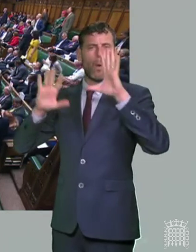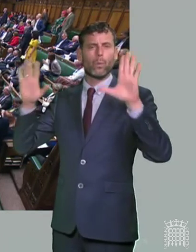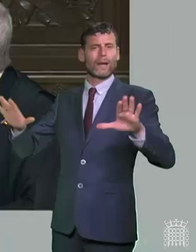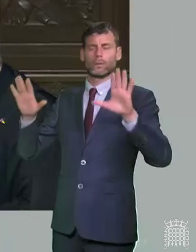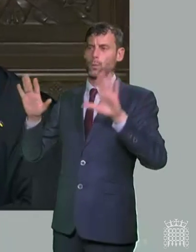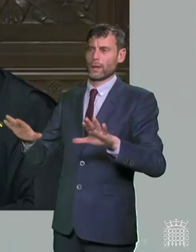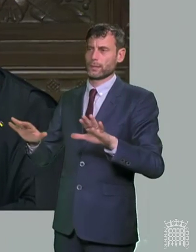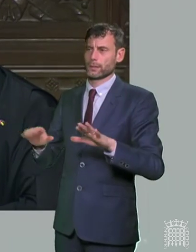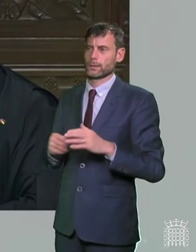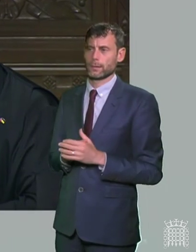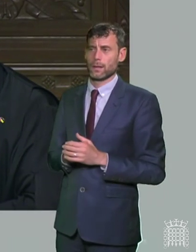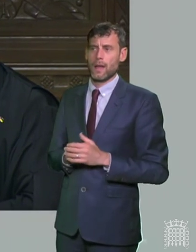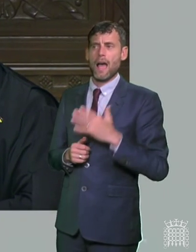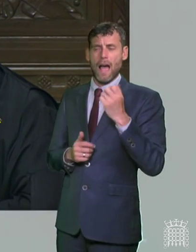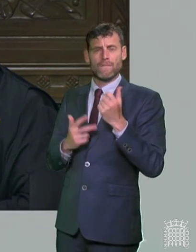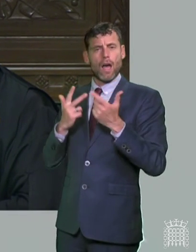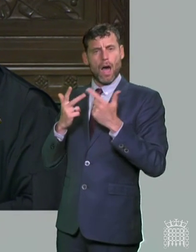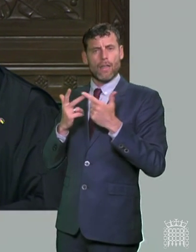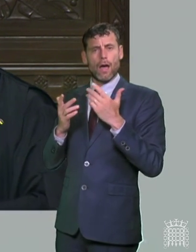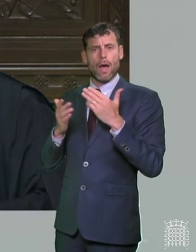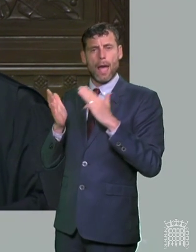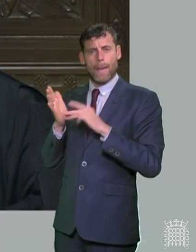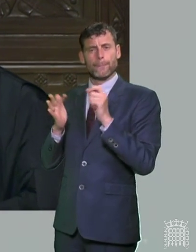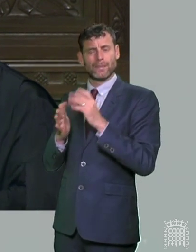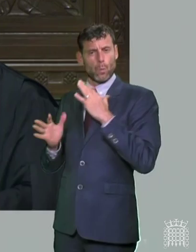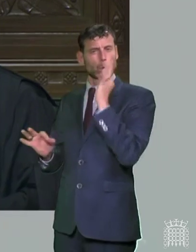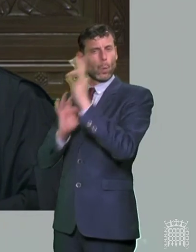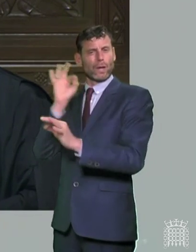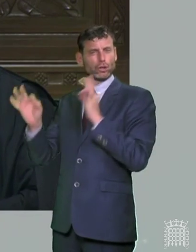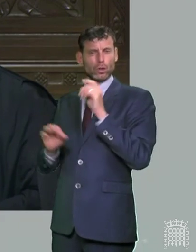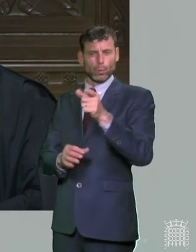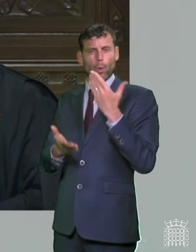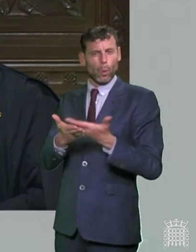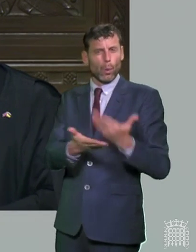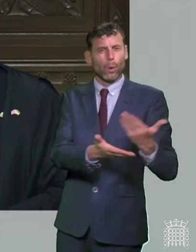Order. Can I just say that other Members do want to get in and, the longer the question, the fewer of them will get in?